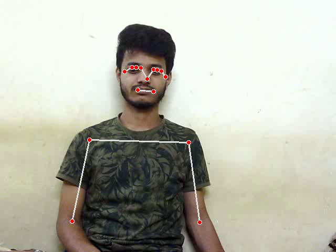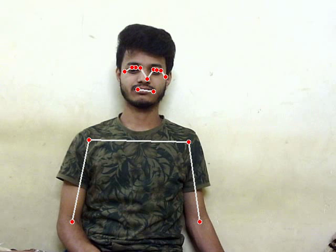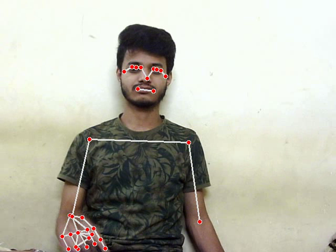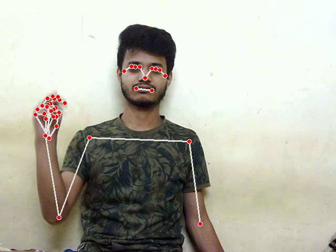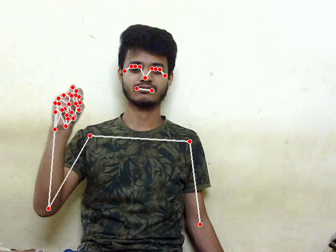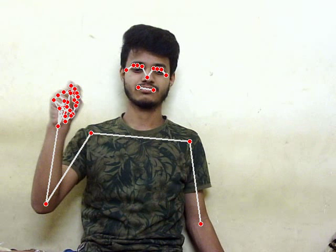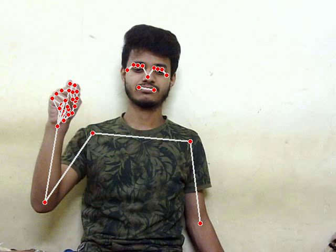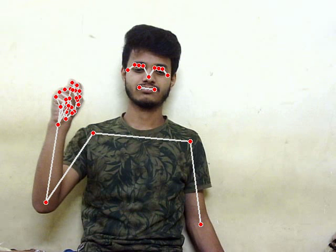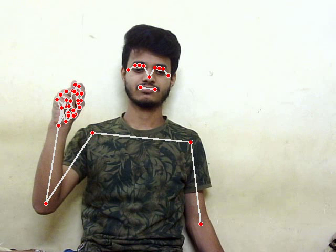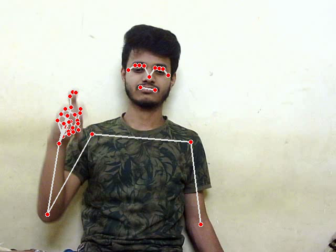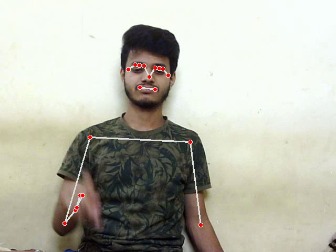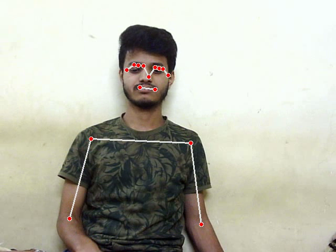bathroom